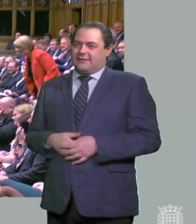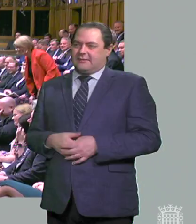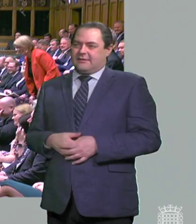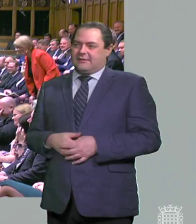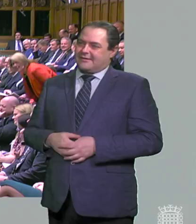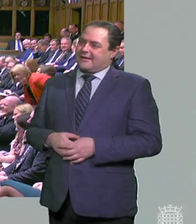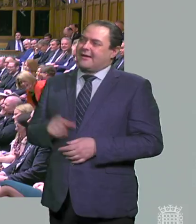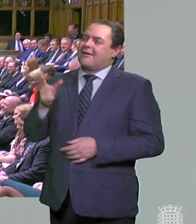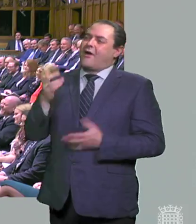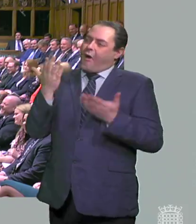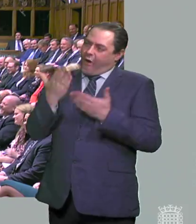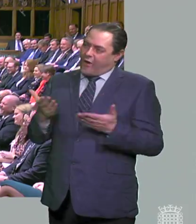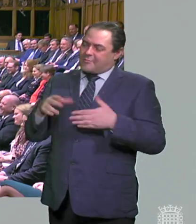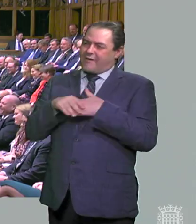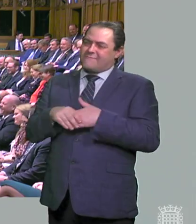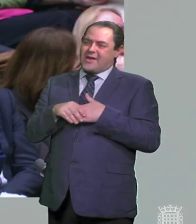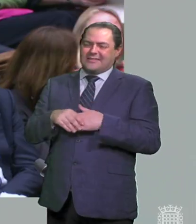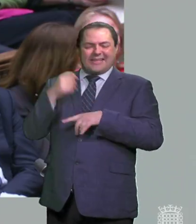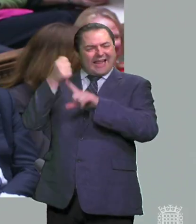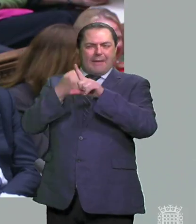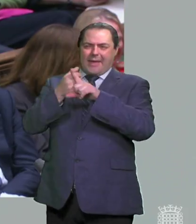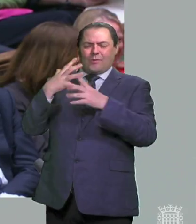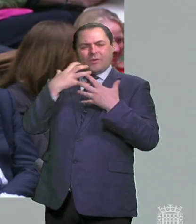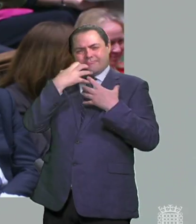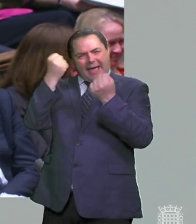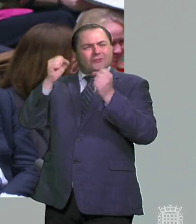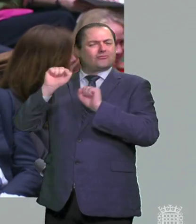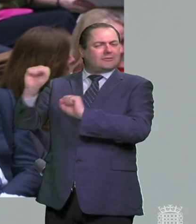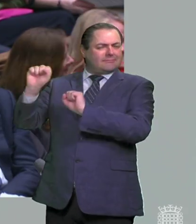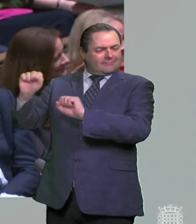My honourable Friend campaigns with typical gusto.